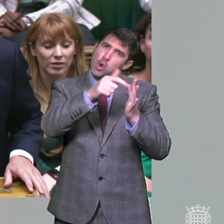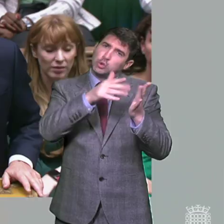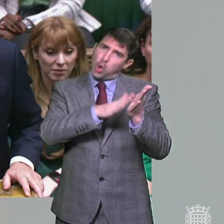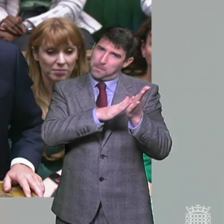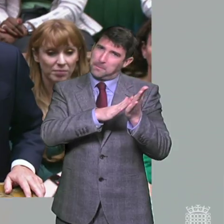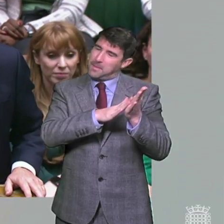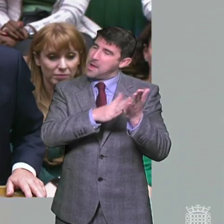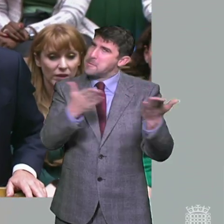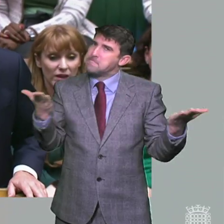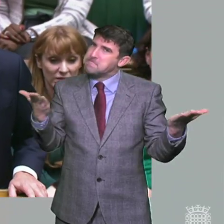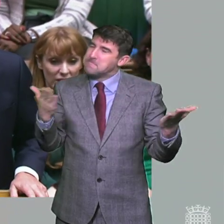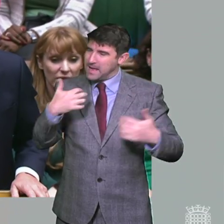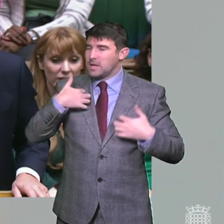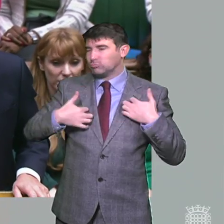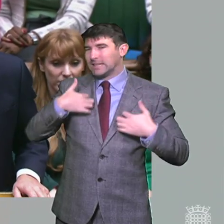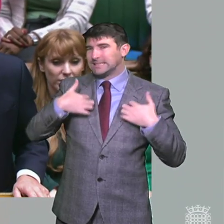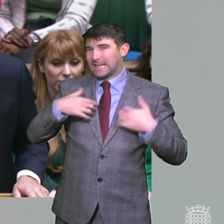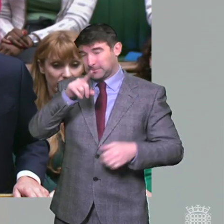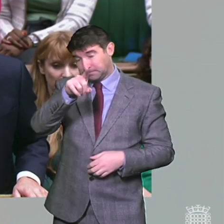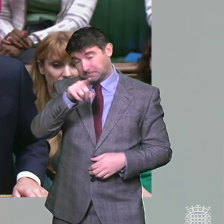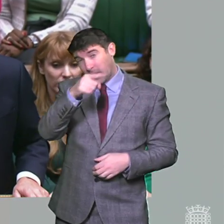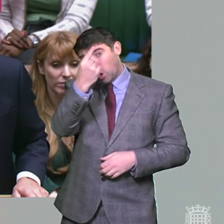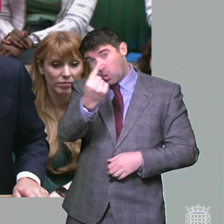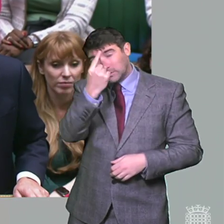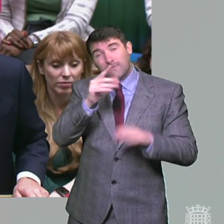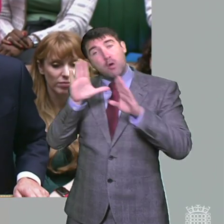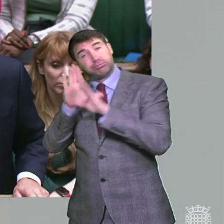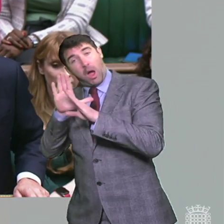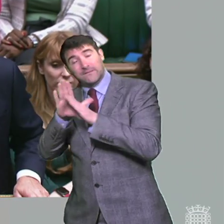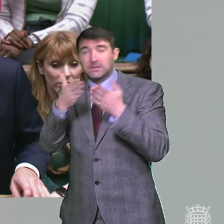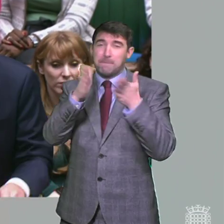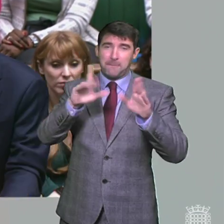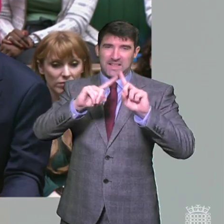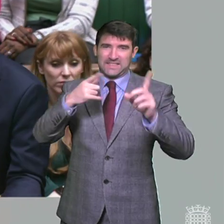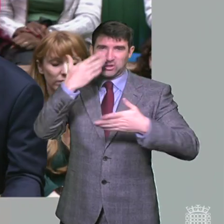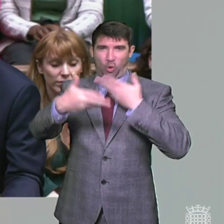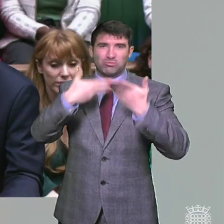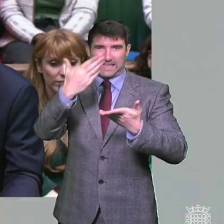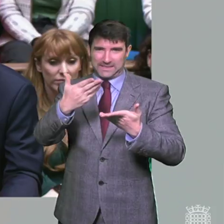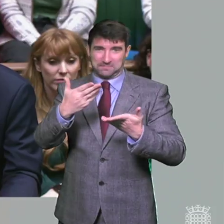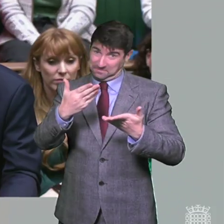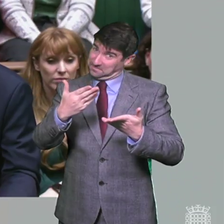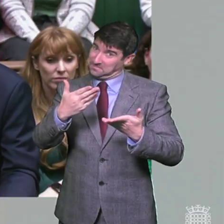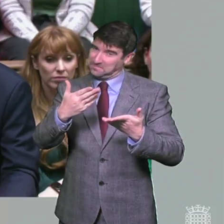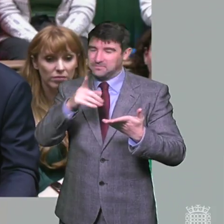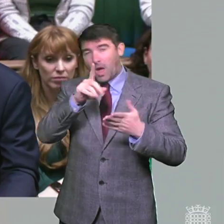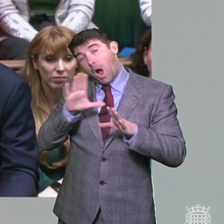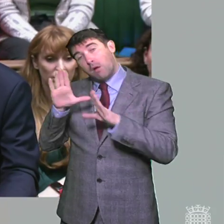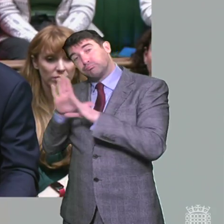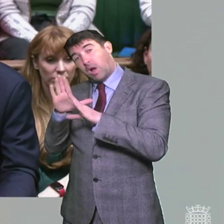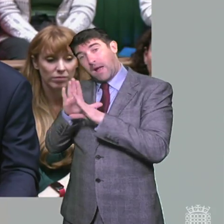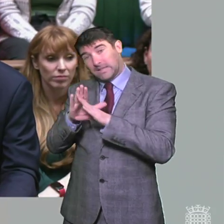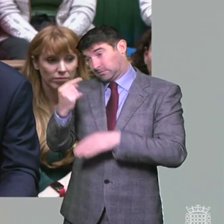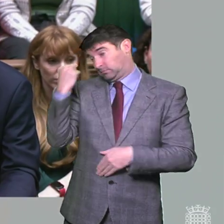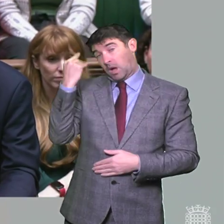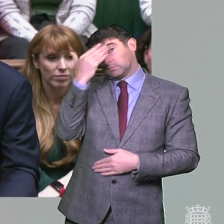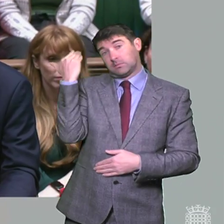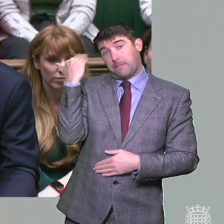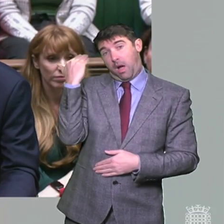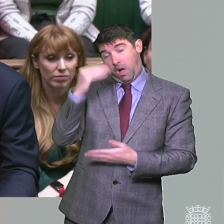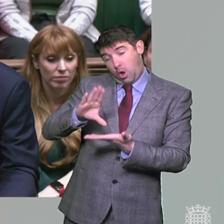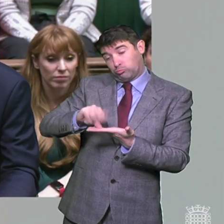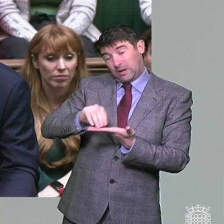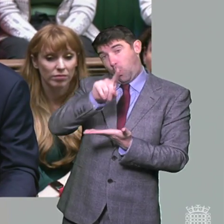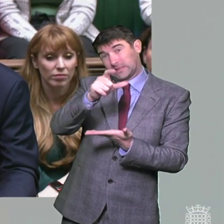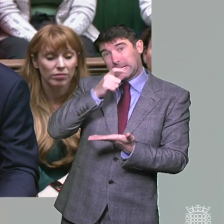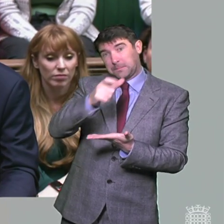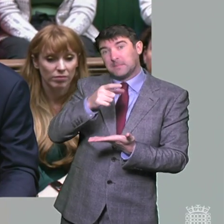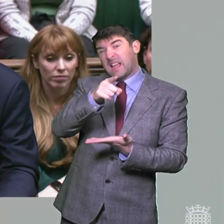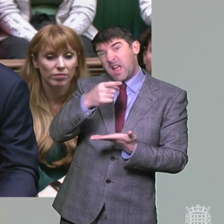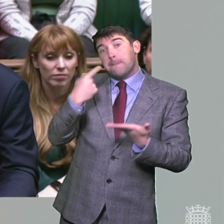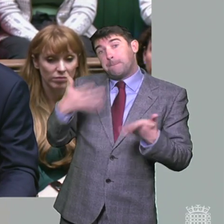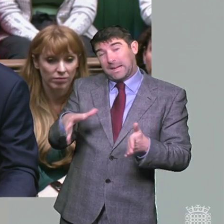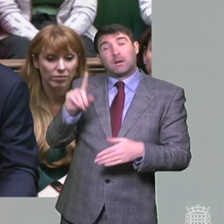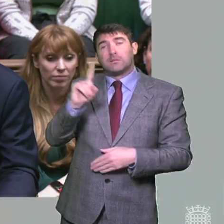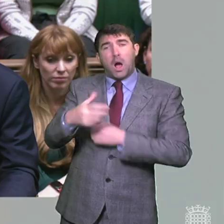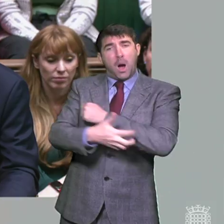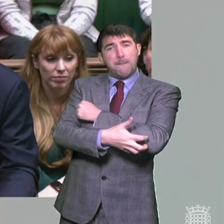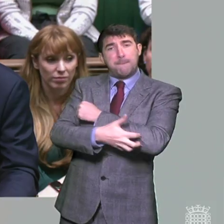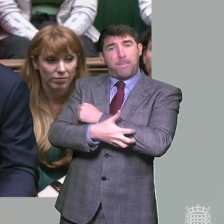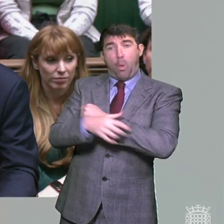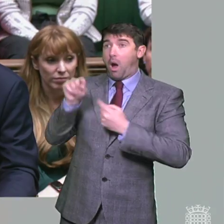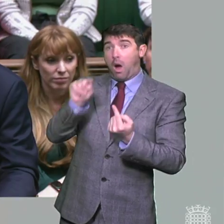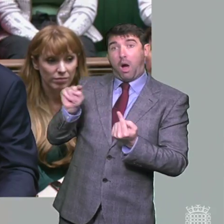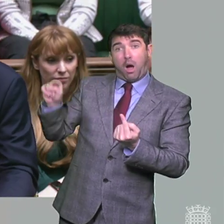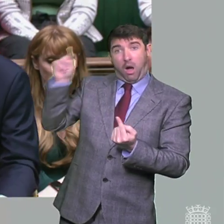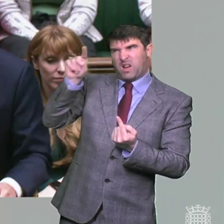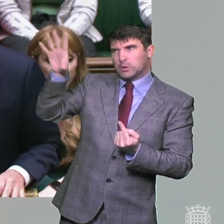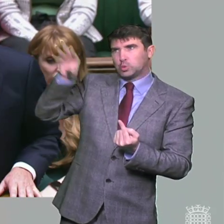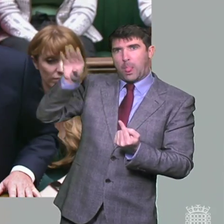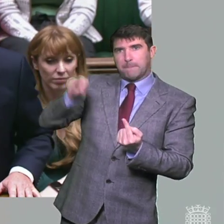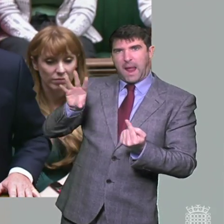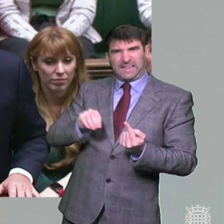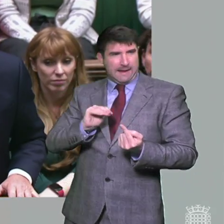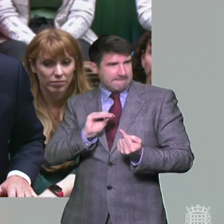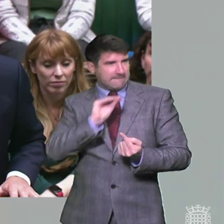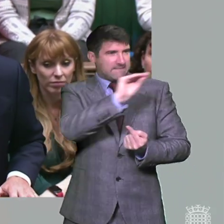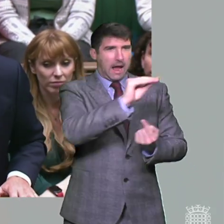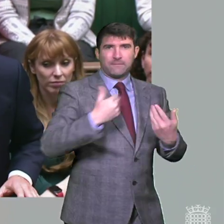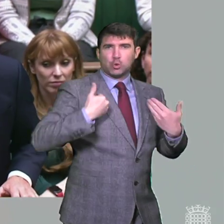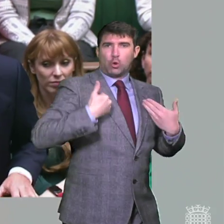Over the summer, he was secretly recorded at a garden party in Tunbridge Wells, boasting to a group of Tory members that he personally moved money away from deprived areas to wealthy places instead.